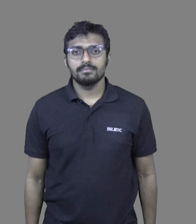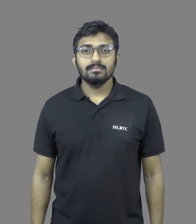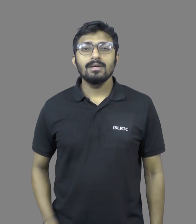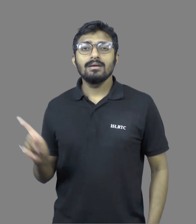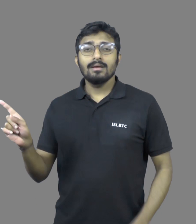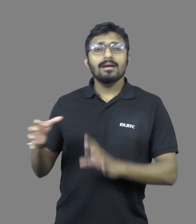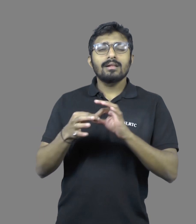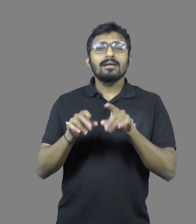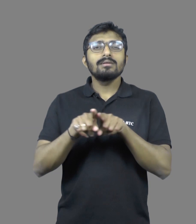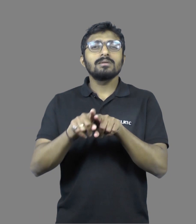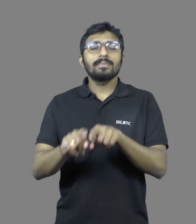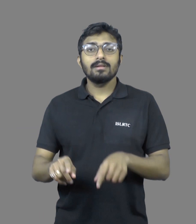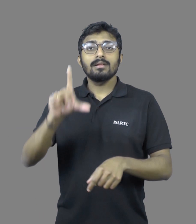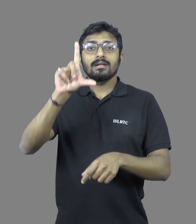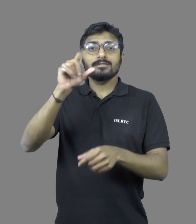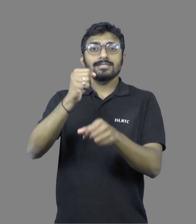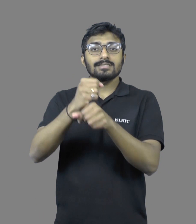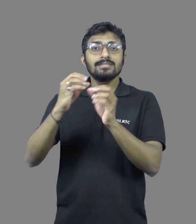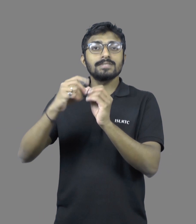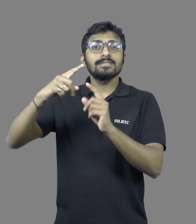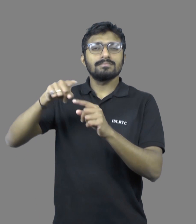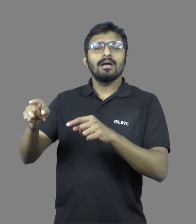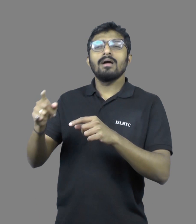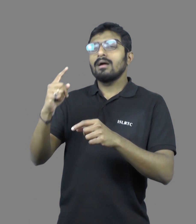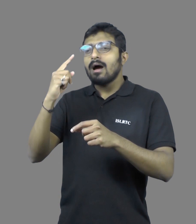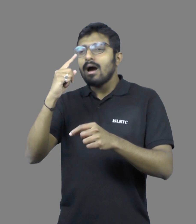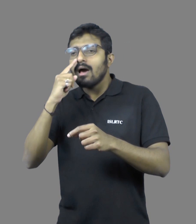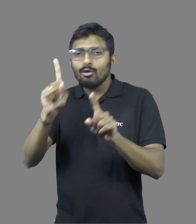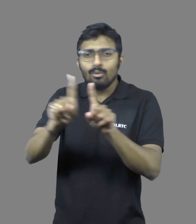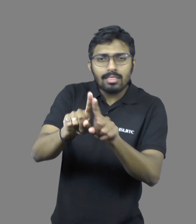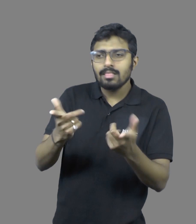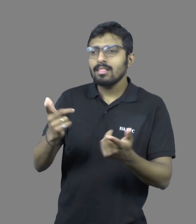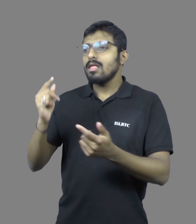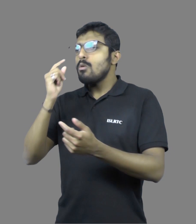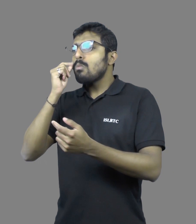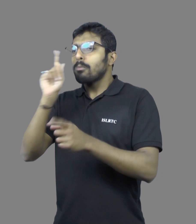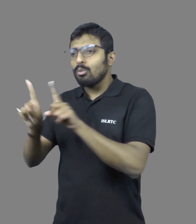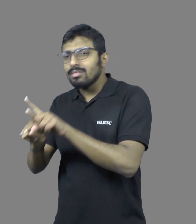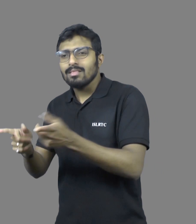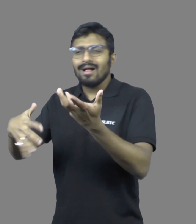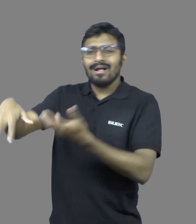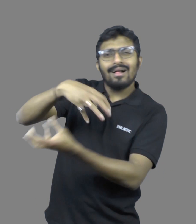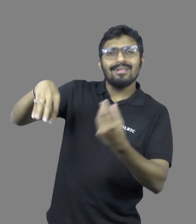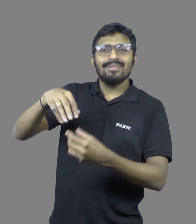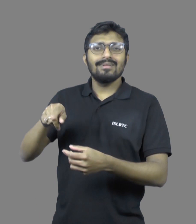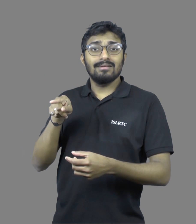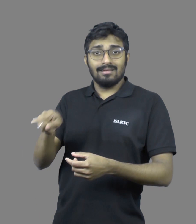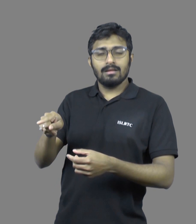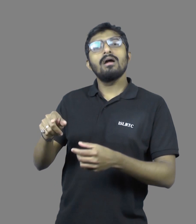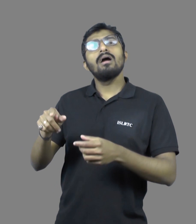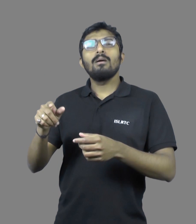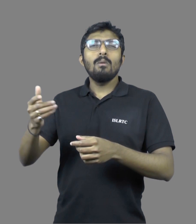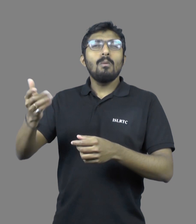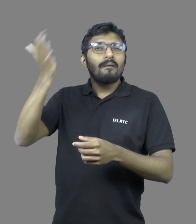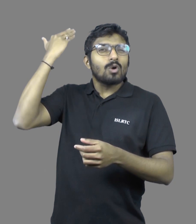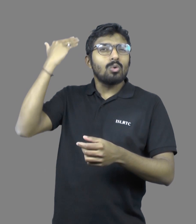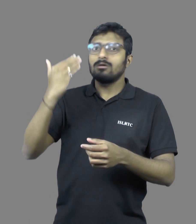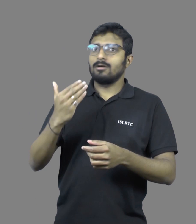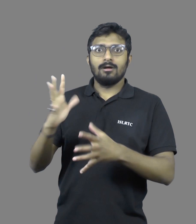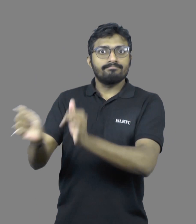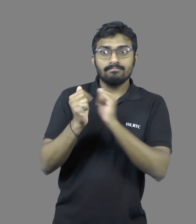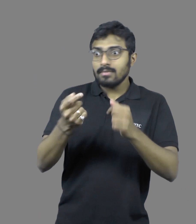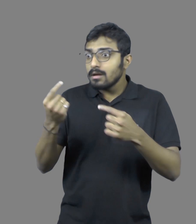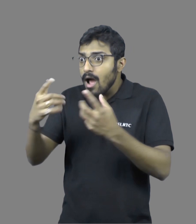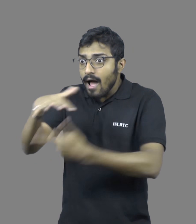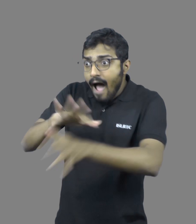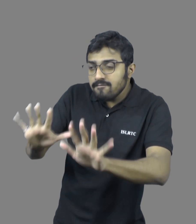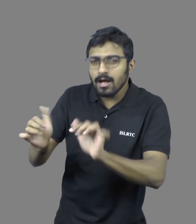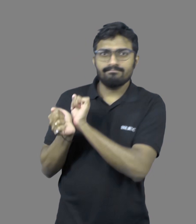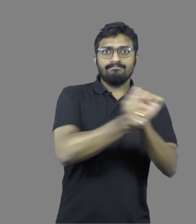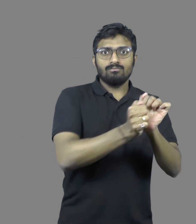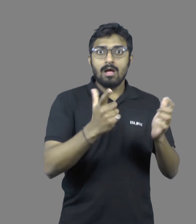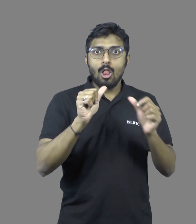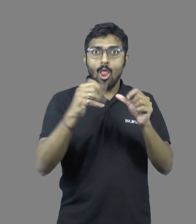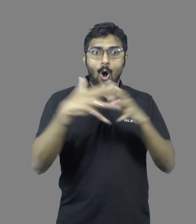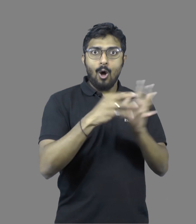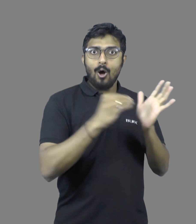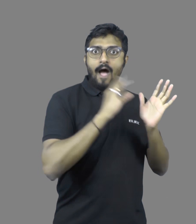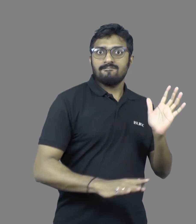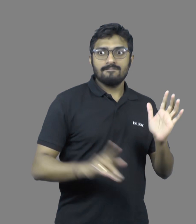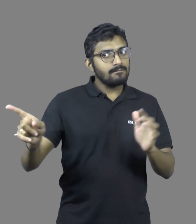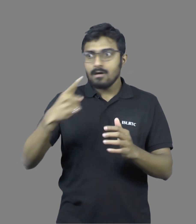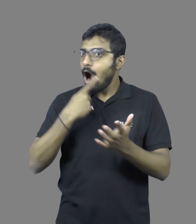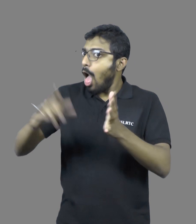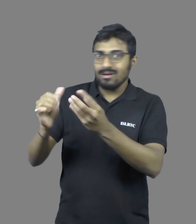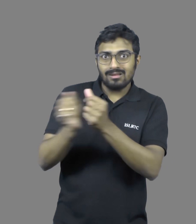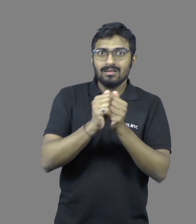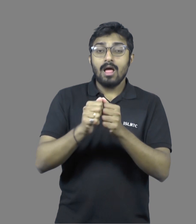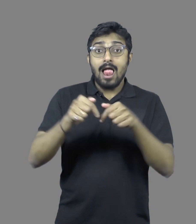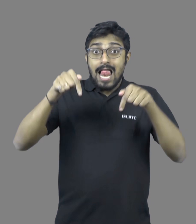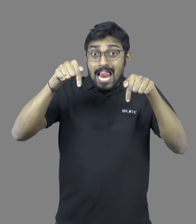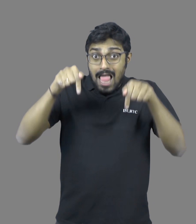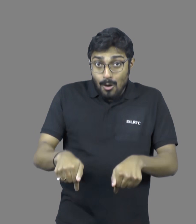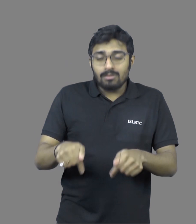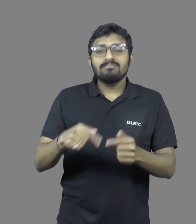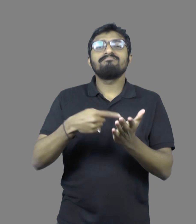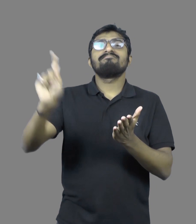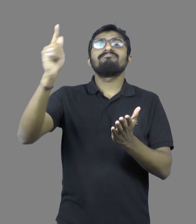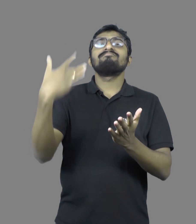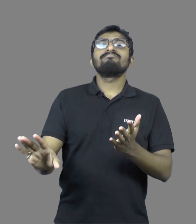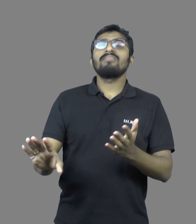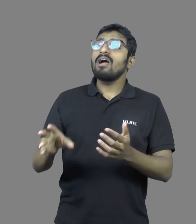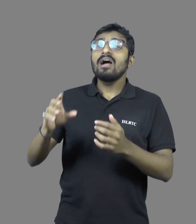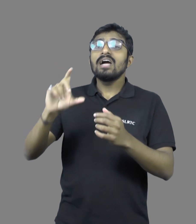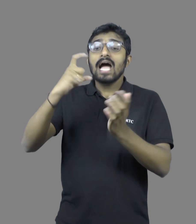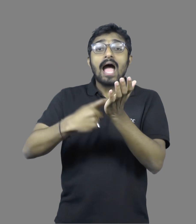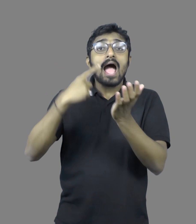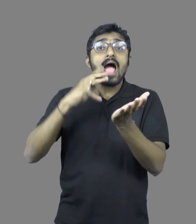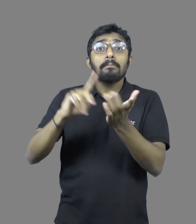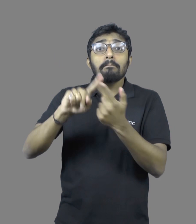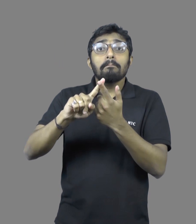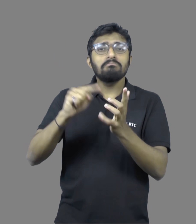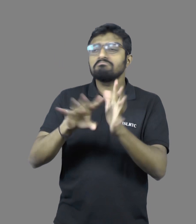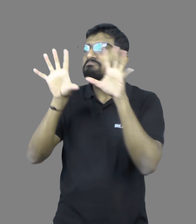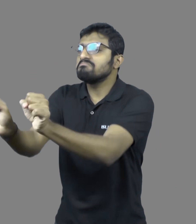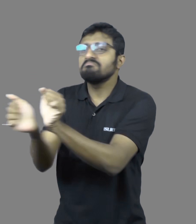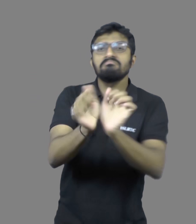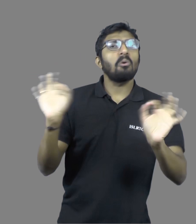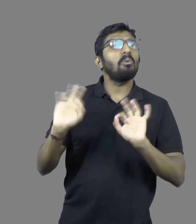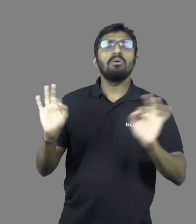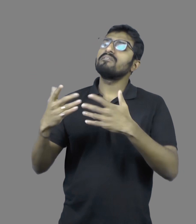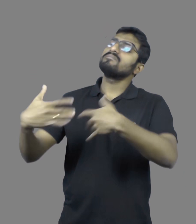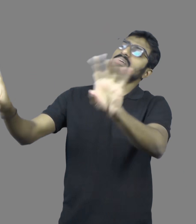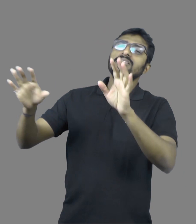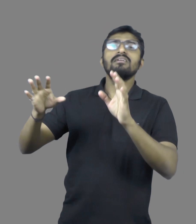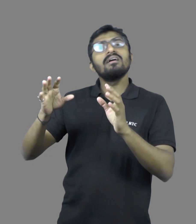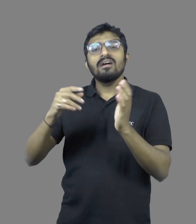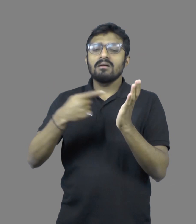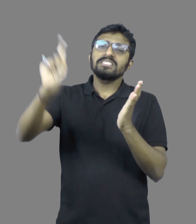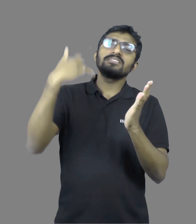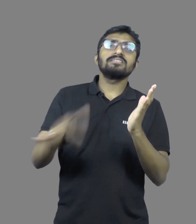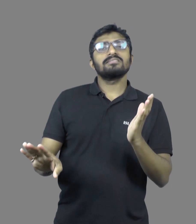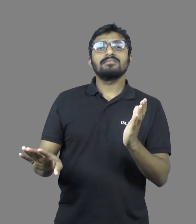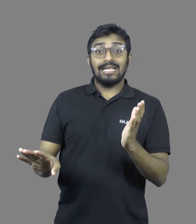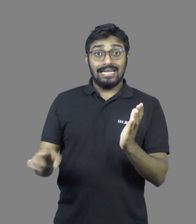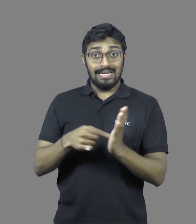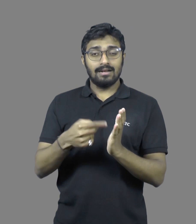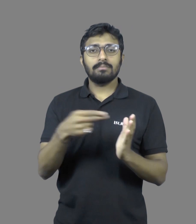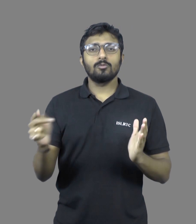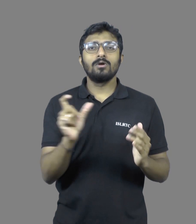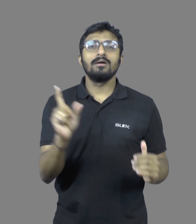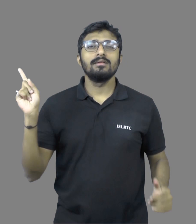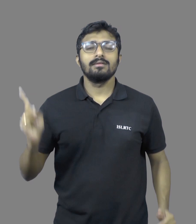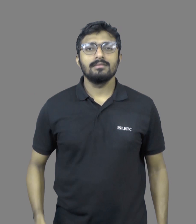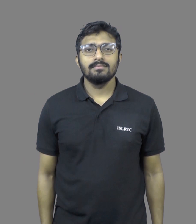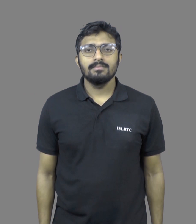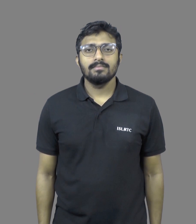Decriminalize